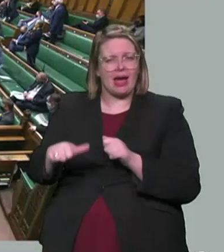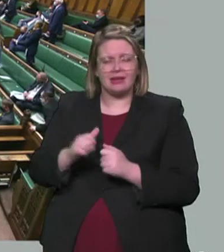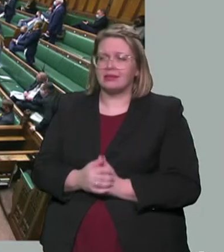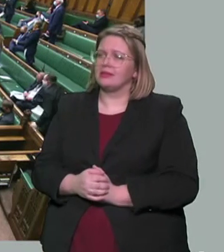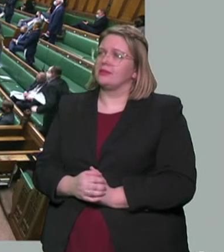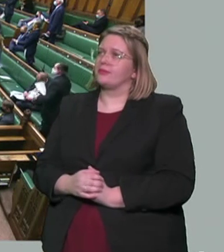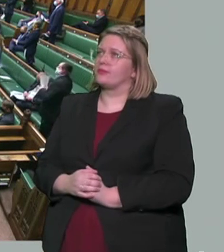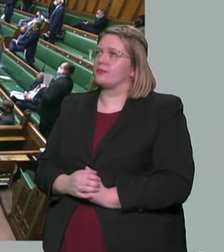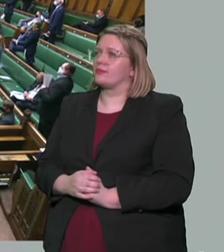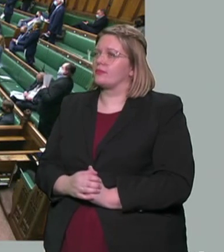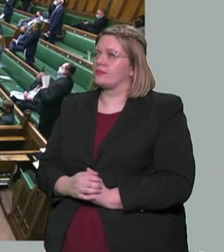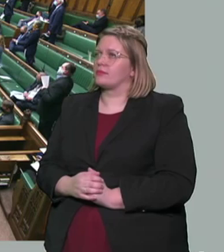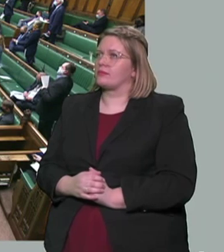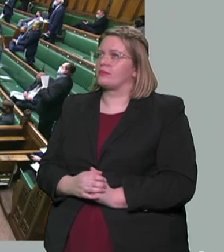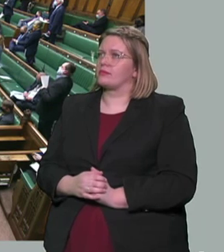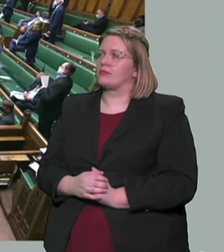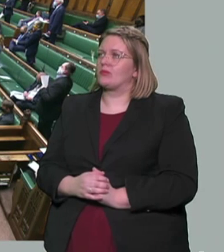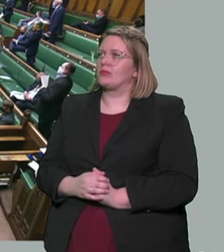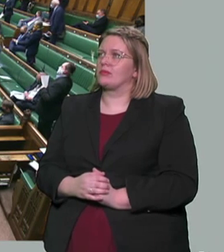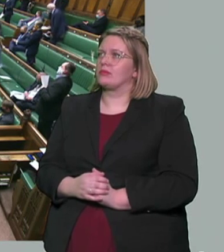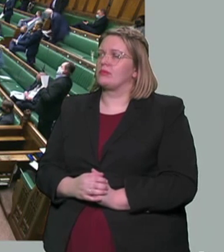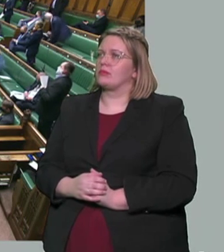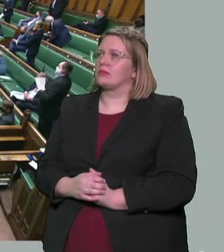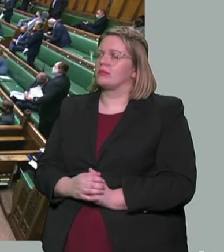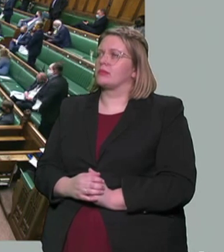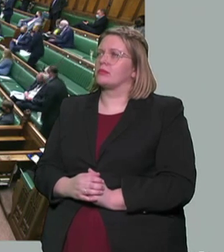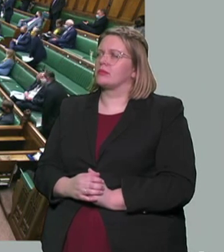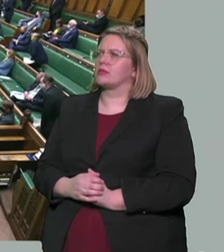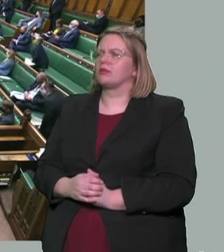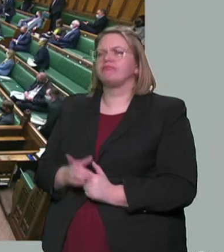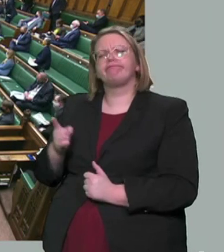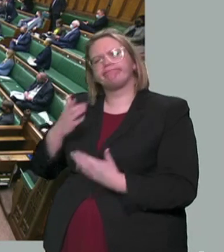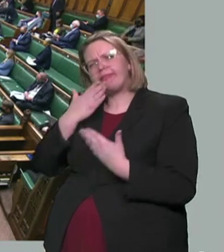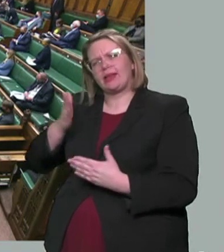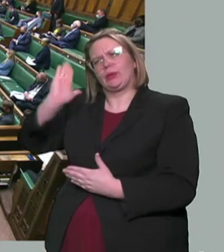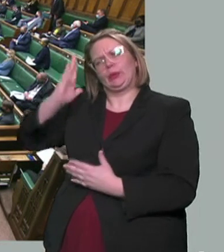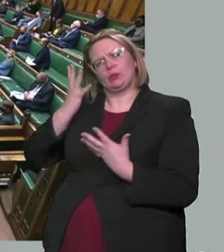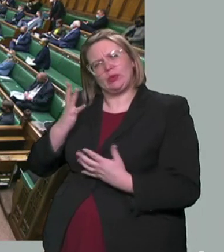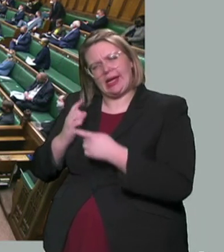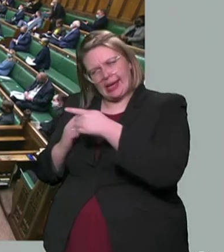I very much welcome my right honourable Friend’s announcements today.